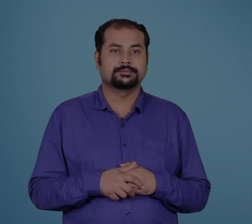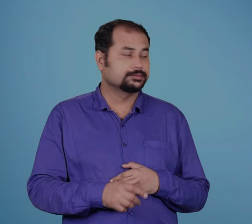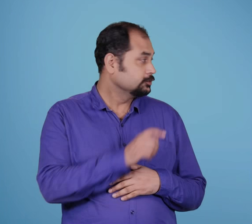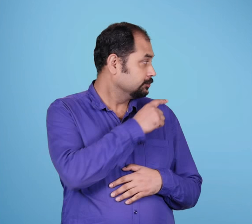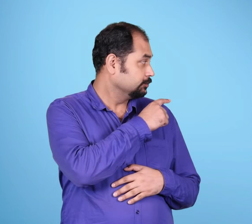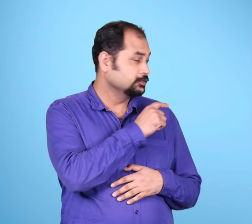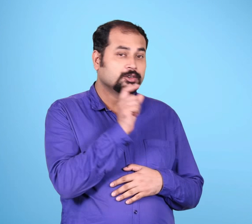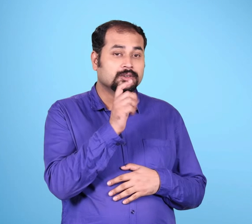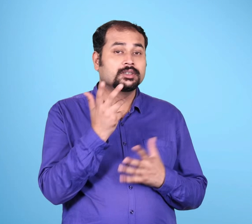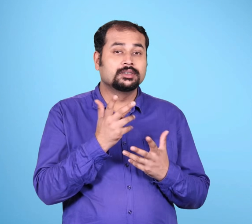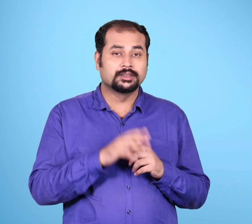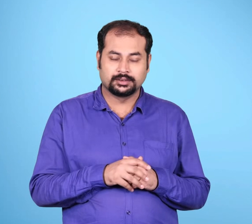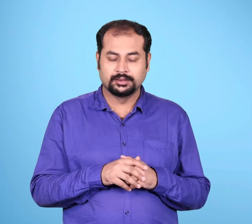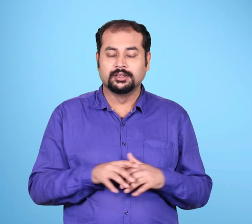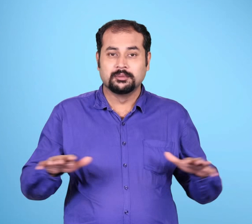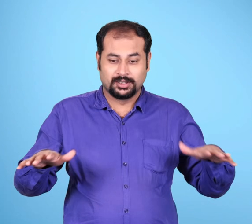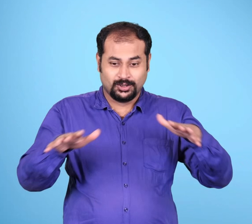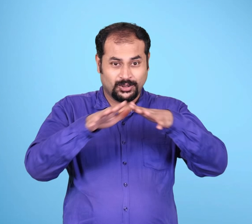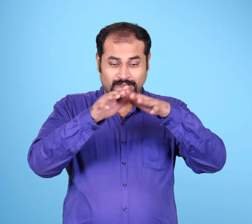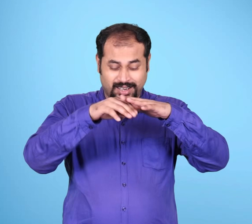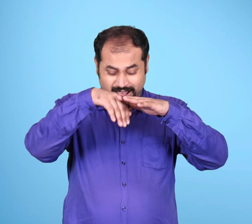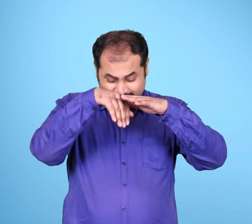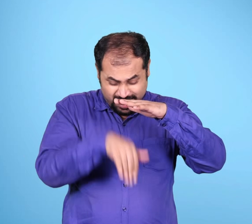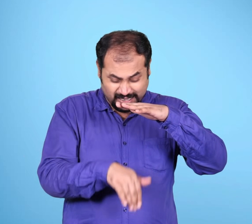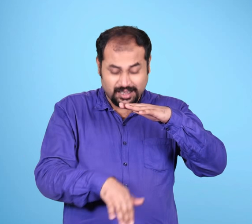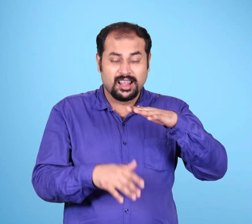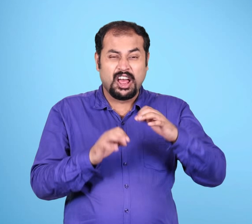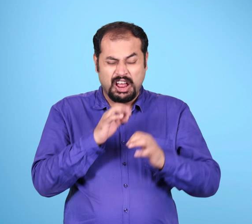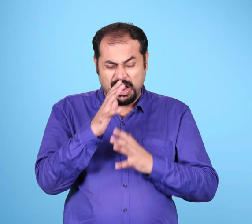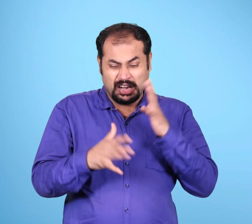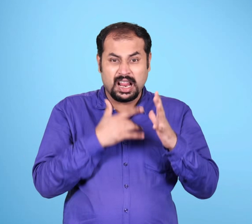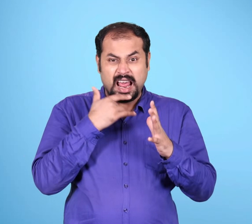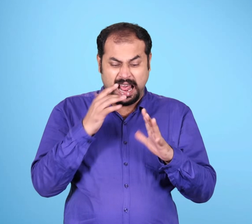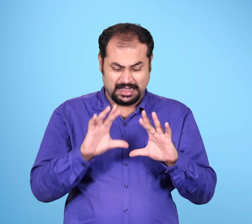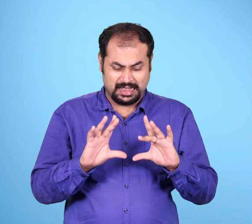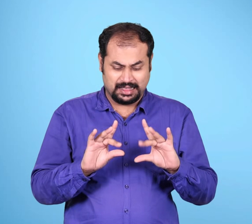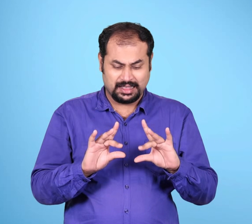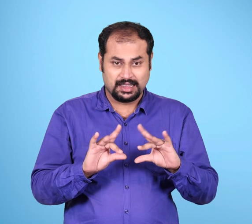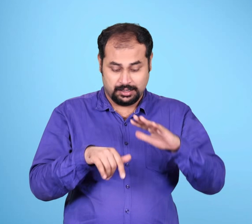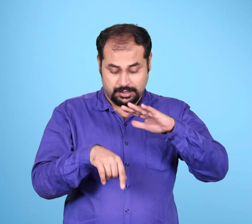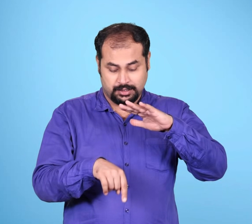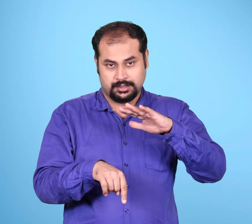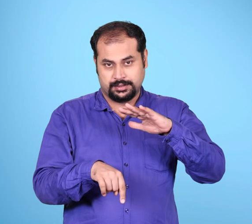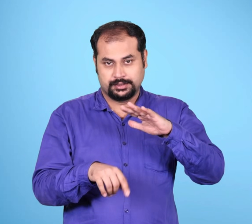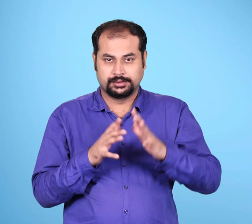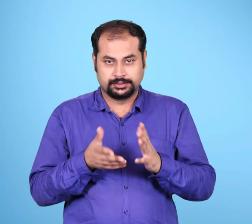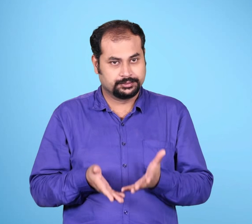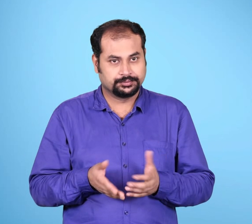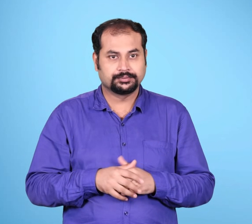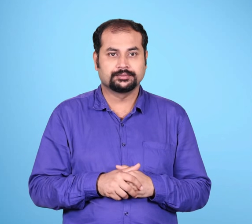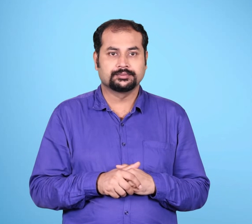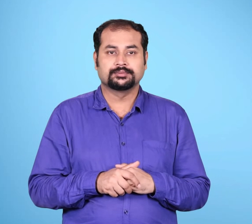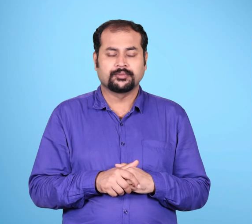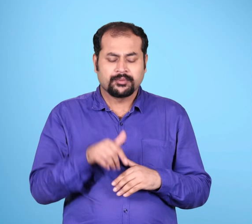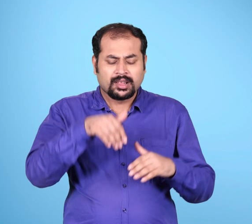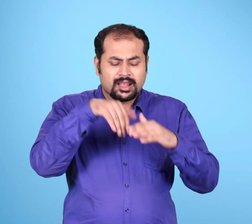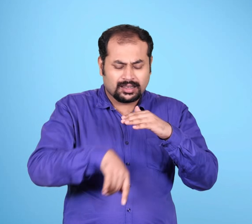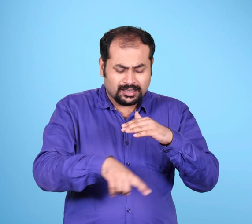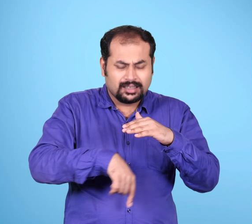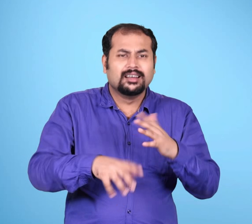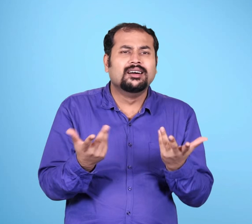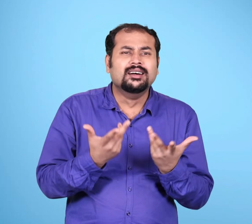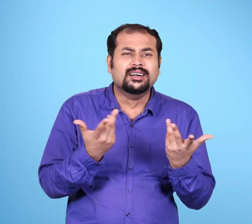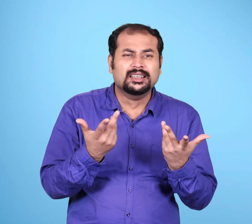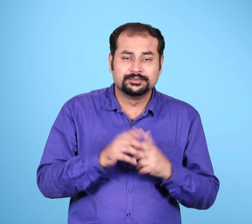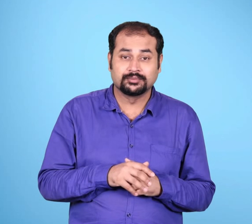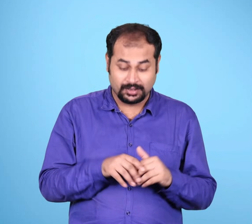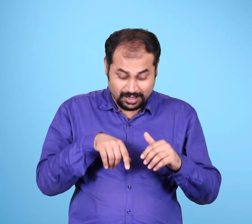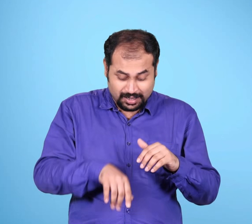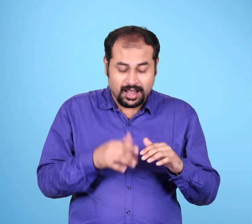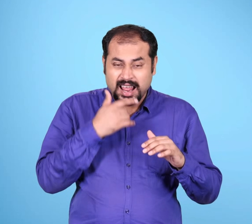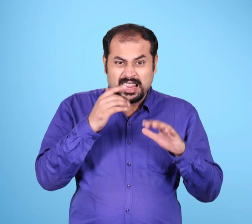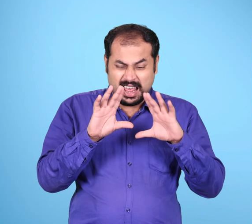This sign means magma. The liquid or semi-liquid very hot molten rocks of a highly gaseous